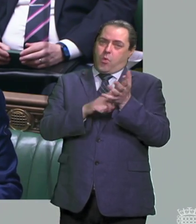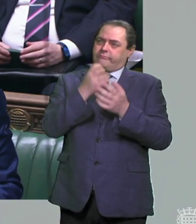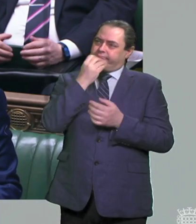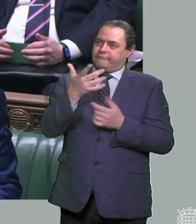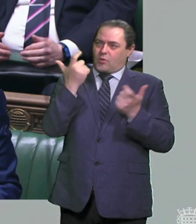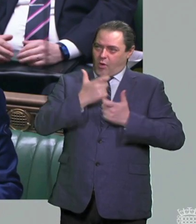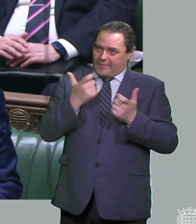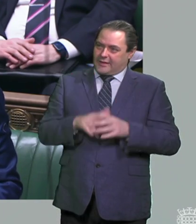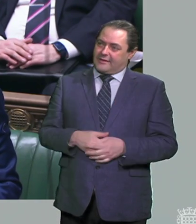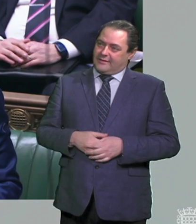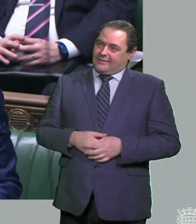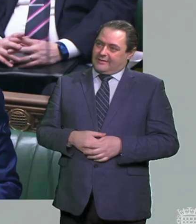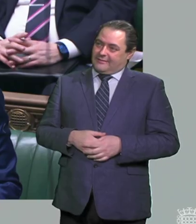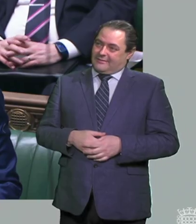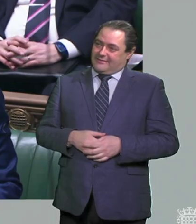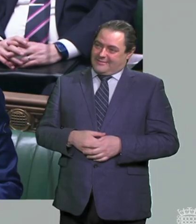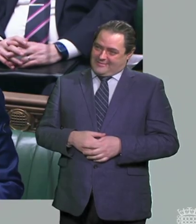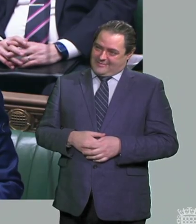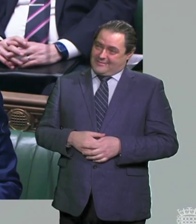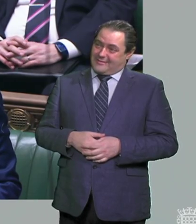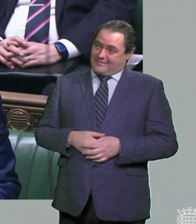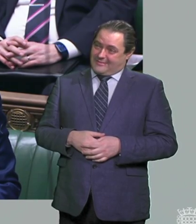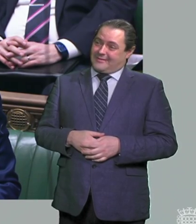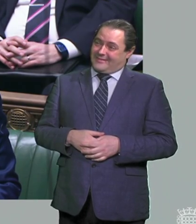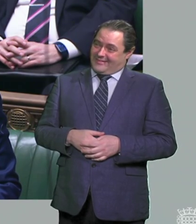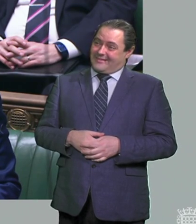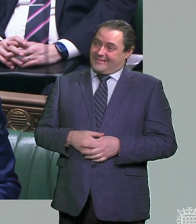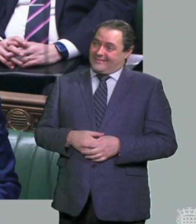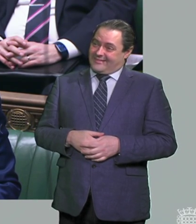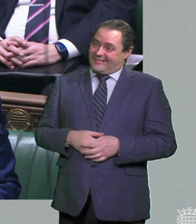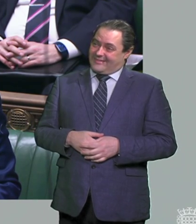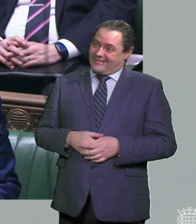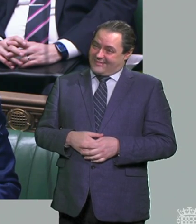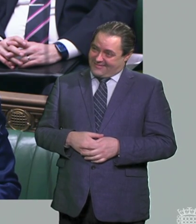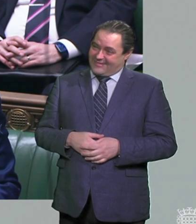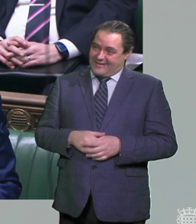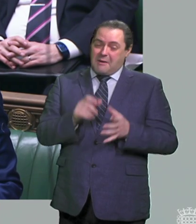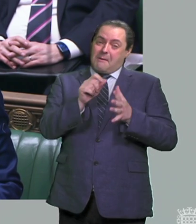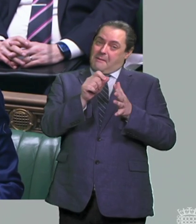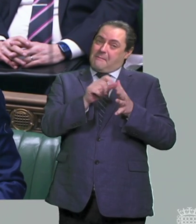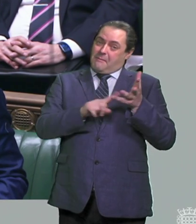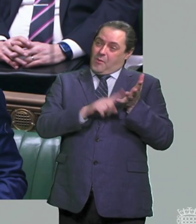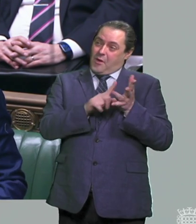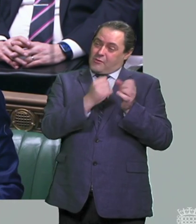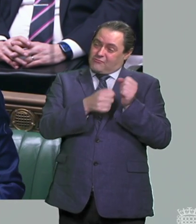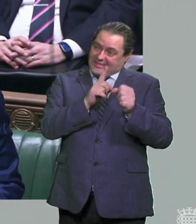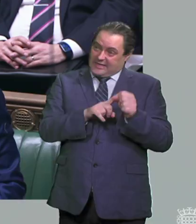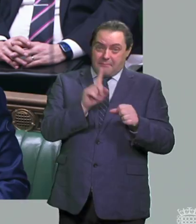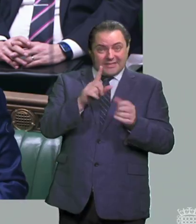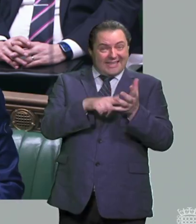Paul Grayson was an incredible comic, but he also— Yes, Paul O’Grady.